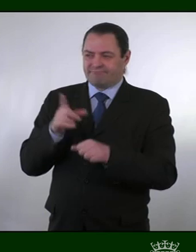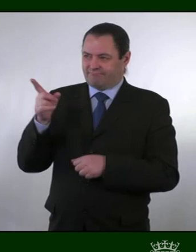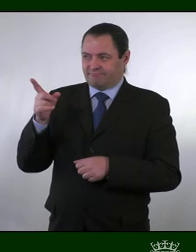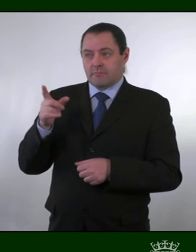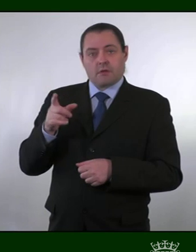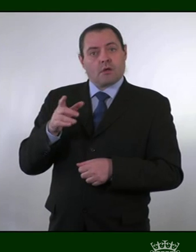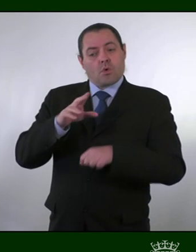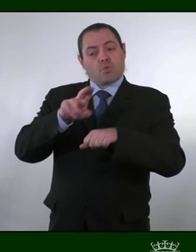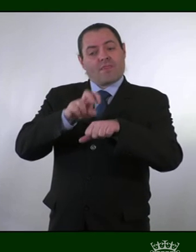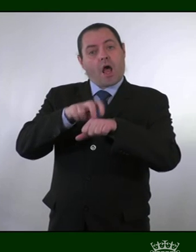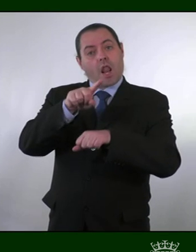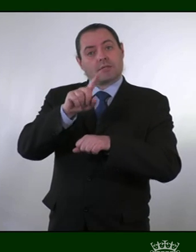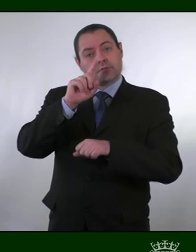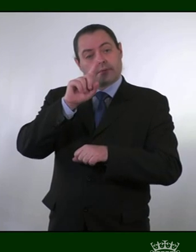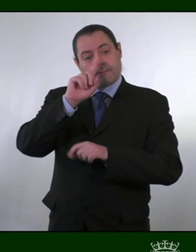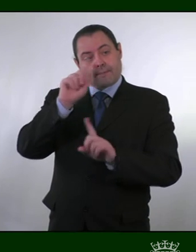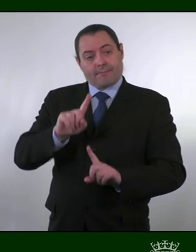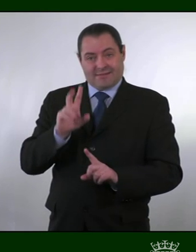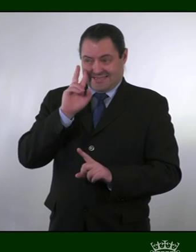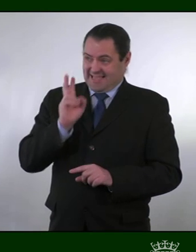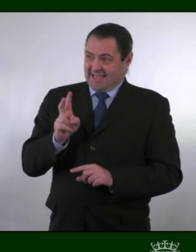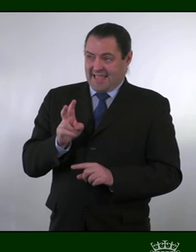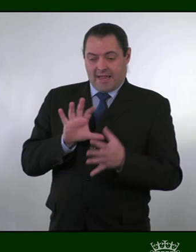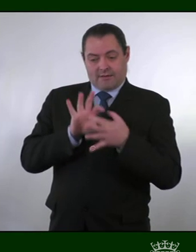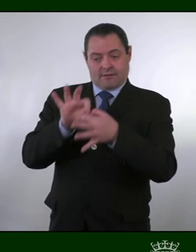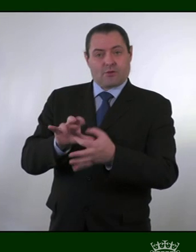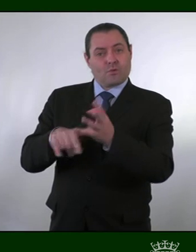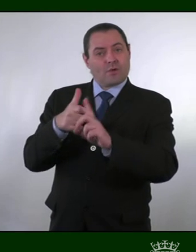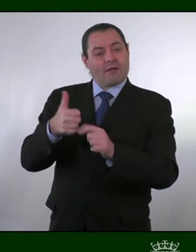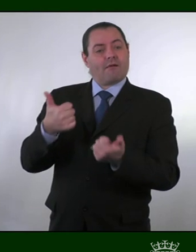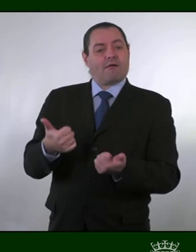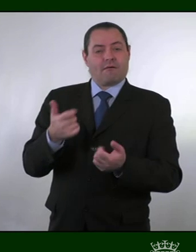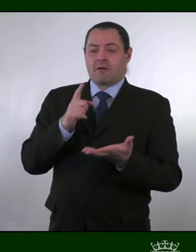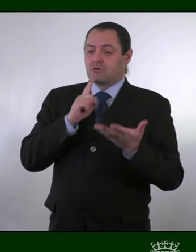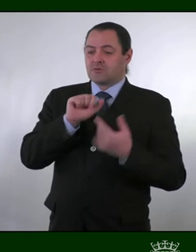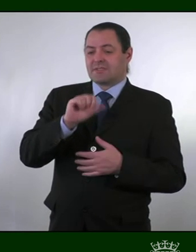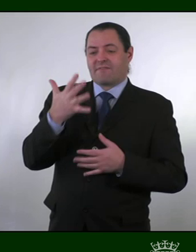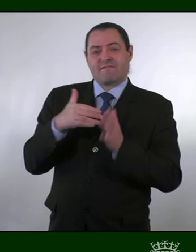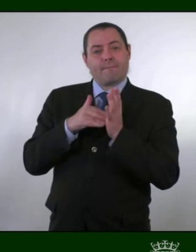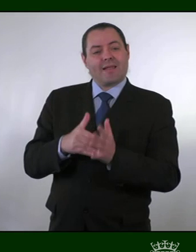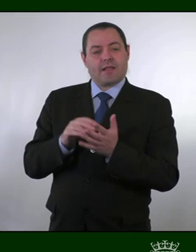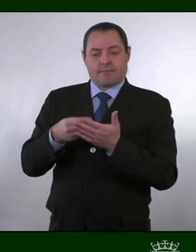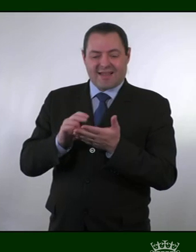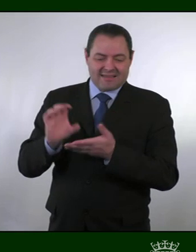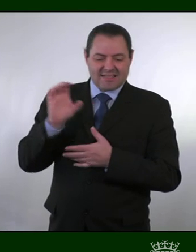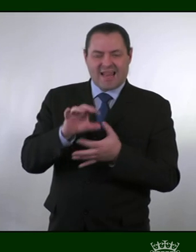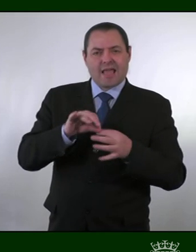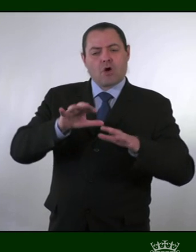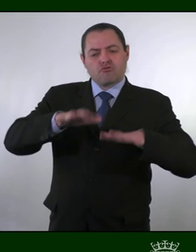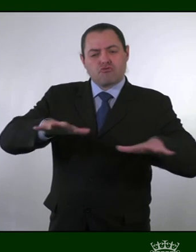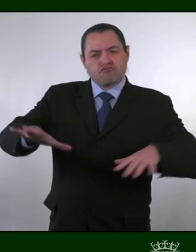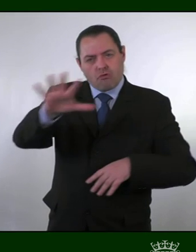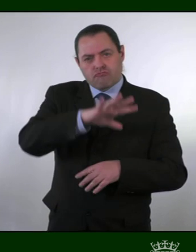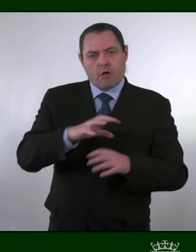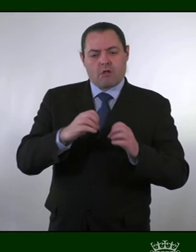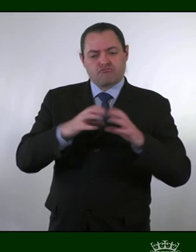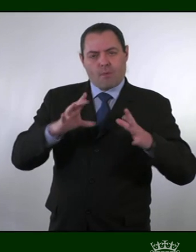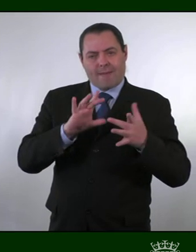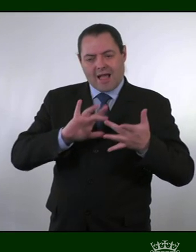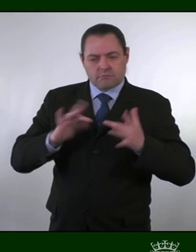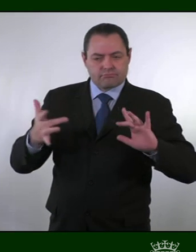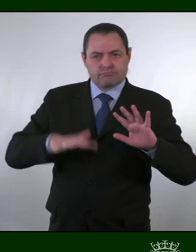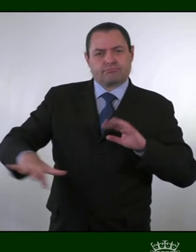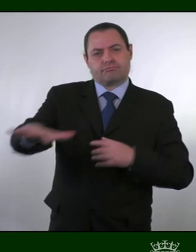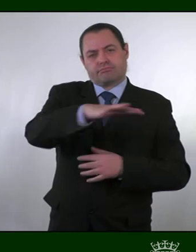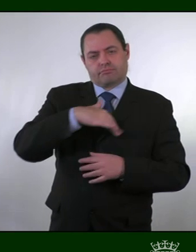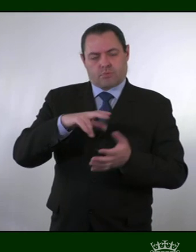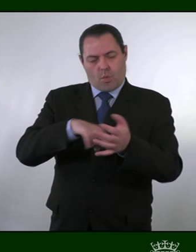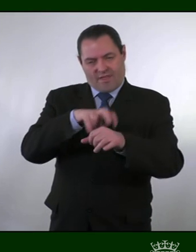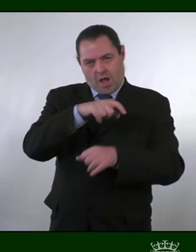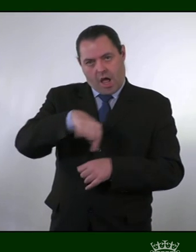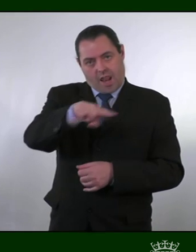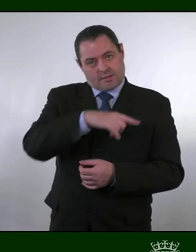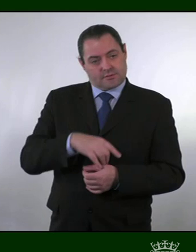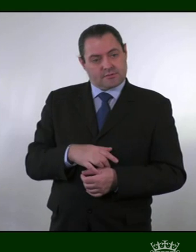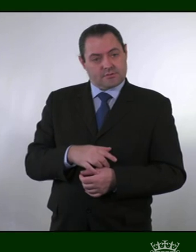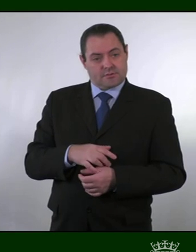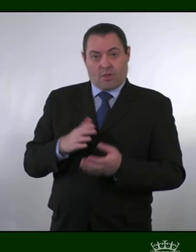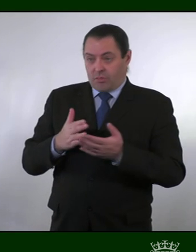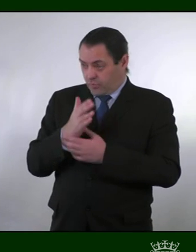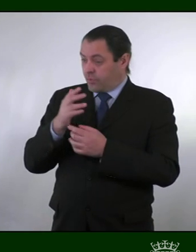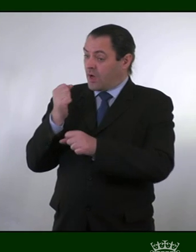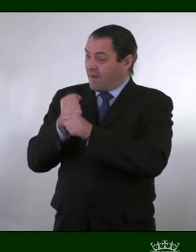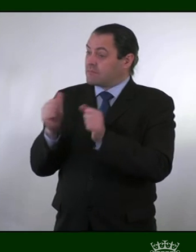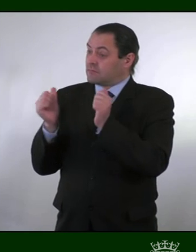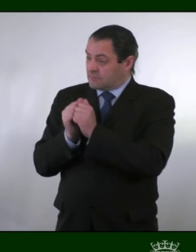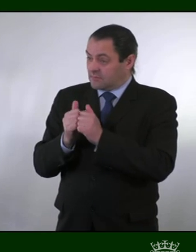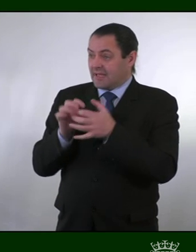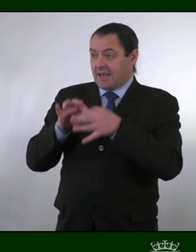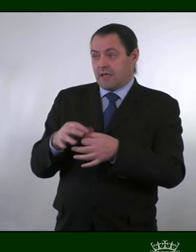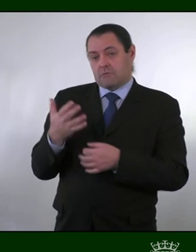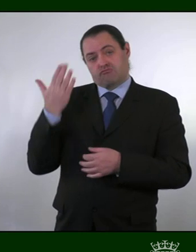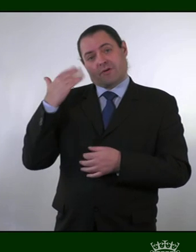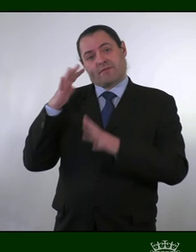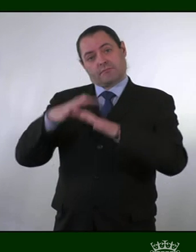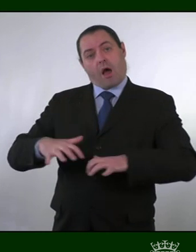Jeffrey M. Donaldson The people of Northern Ireland will today see again the benefits of the Union, with £165 million invested in rural broadband across Northern Ireland—the result of our agreement with the Government during the last Parliament.